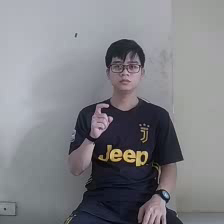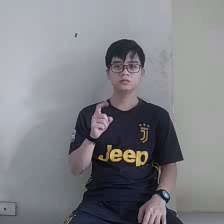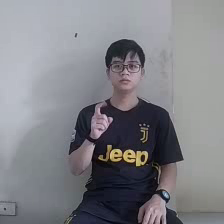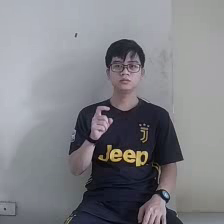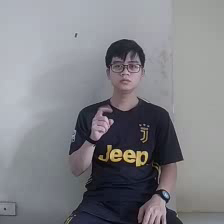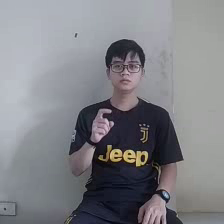Đâu